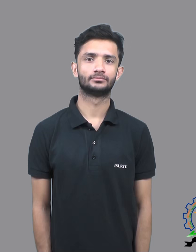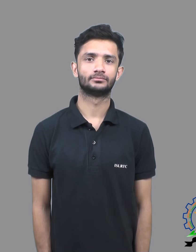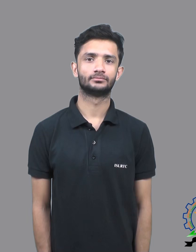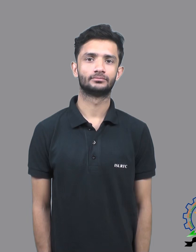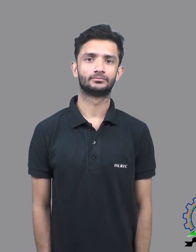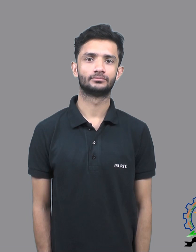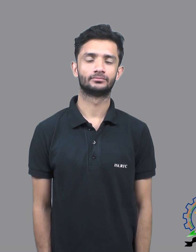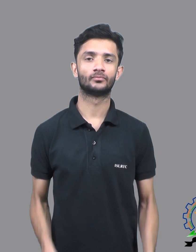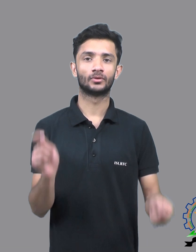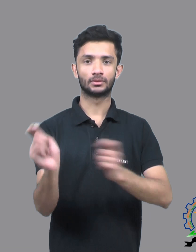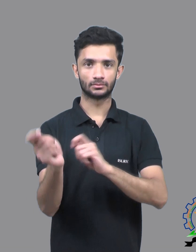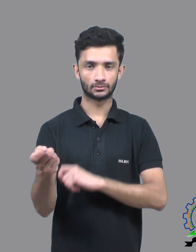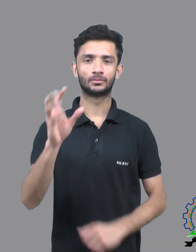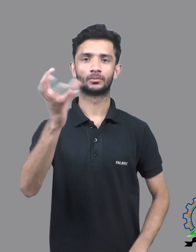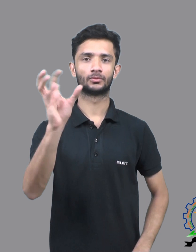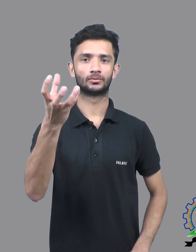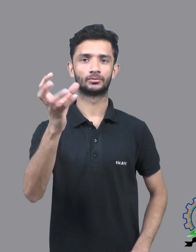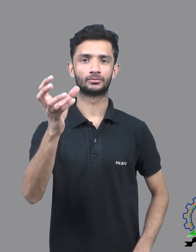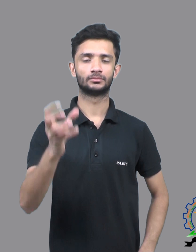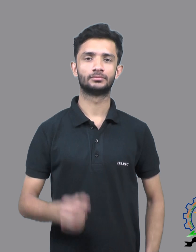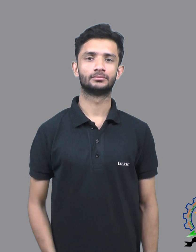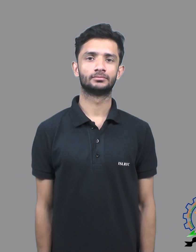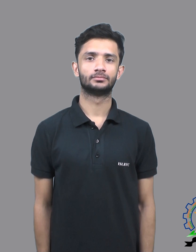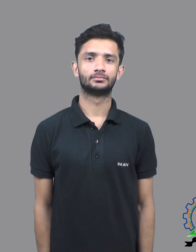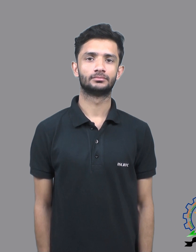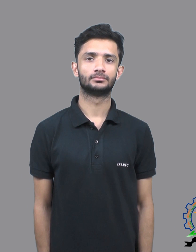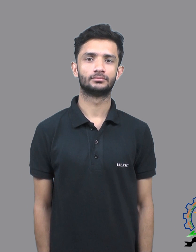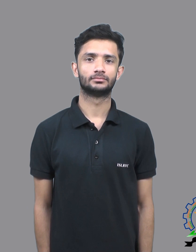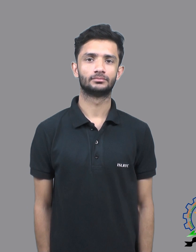Ball (Cricket)